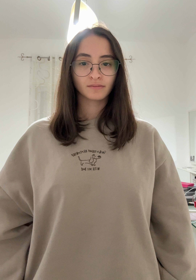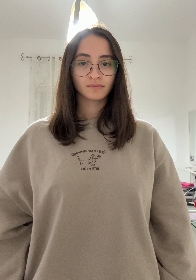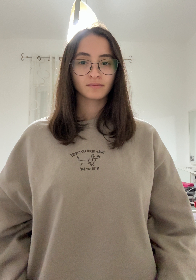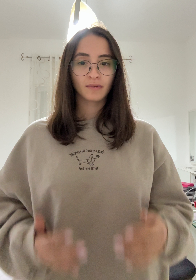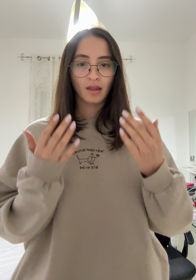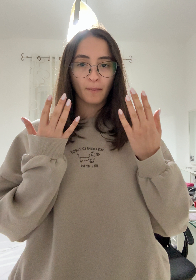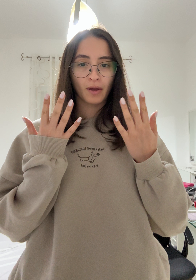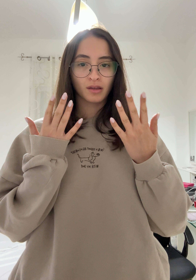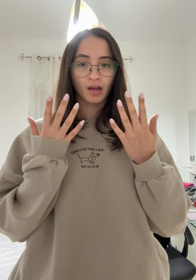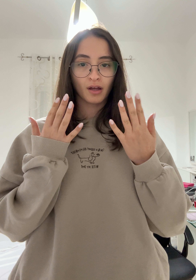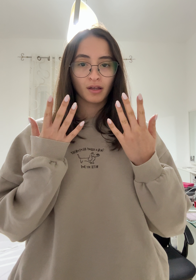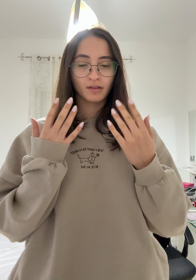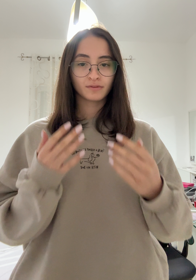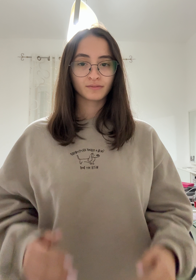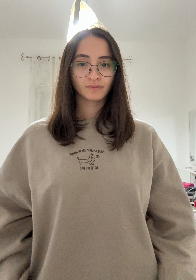מתי